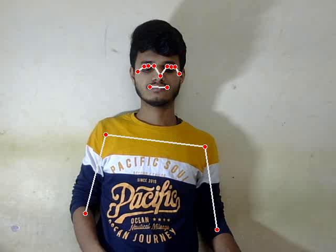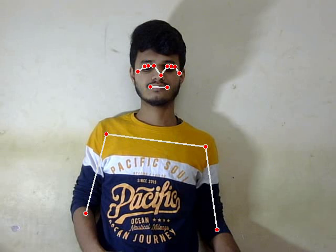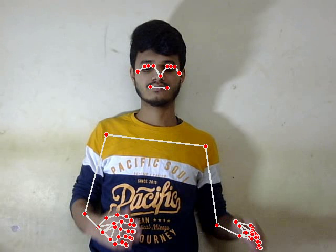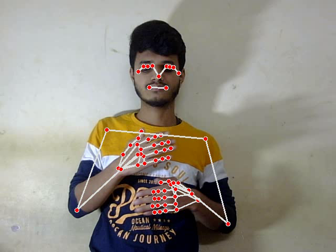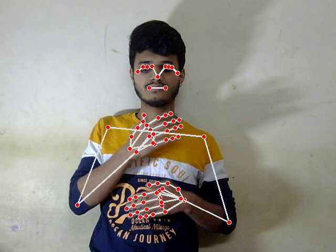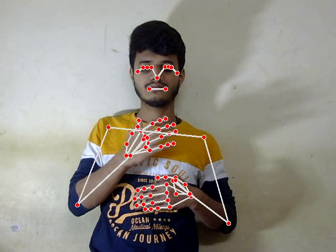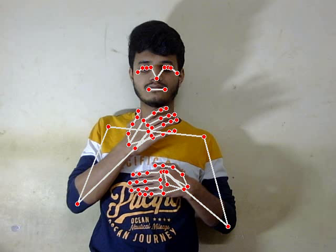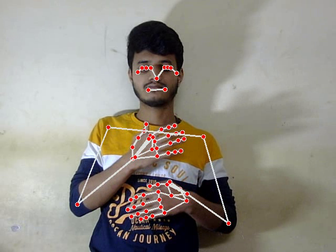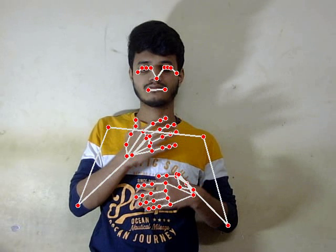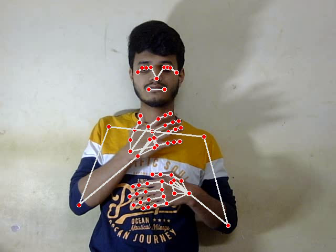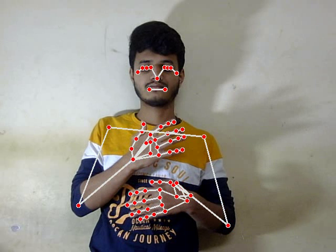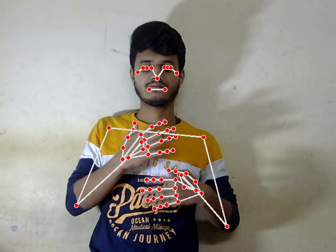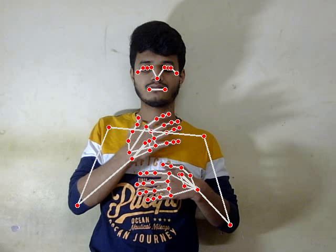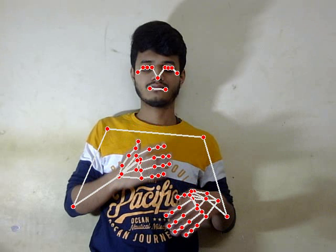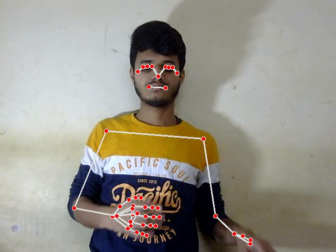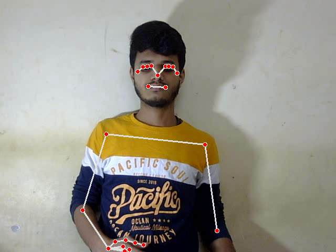happy